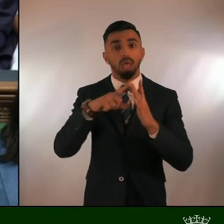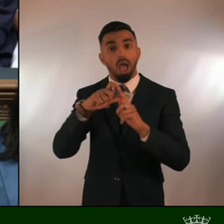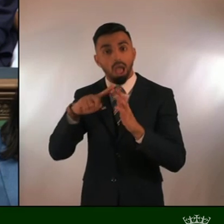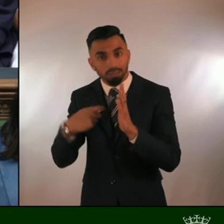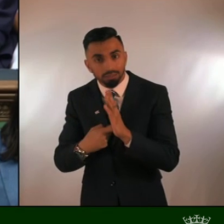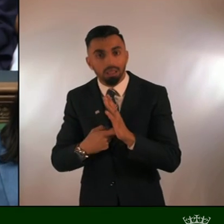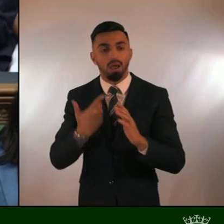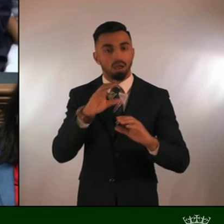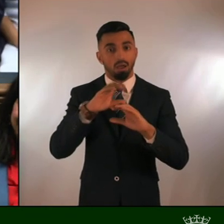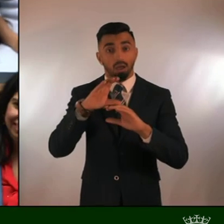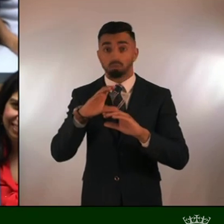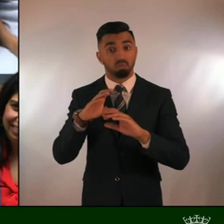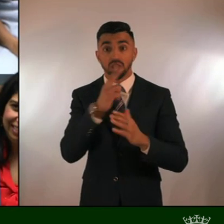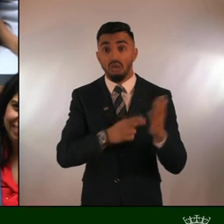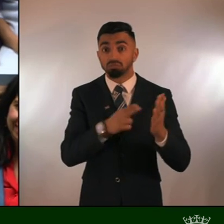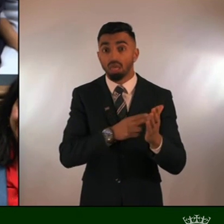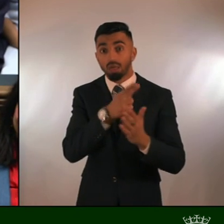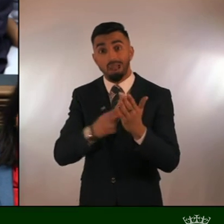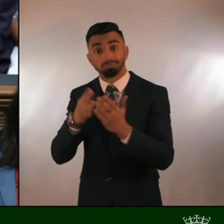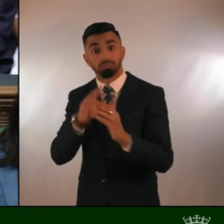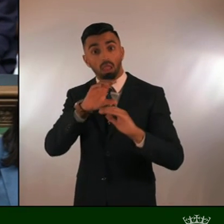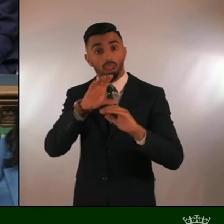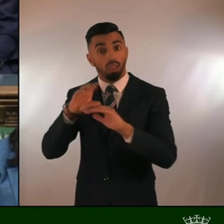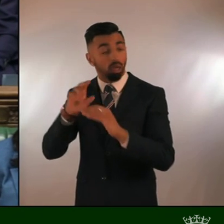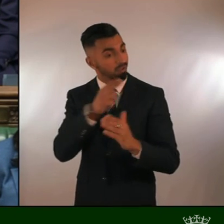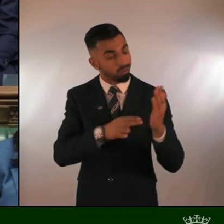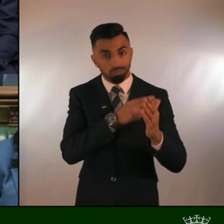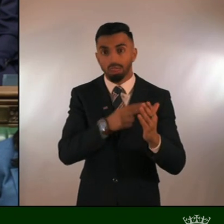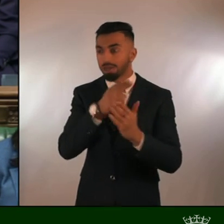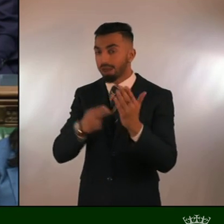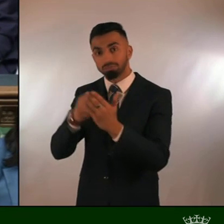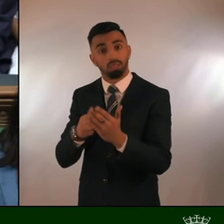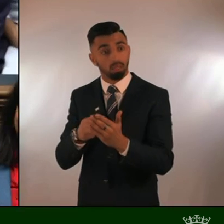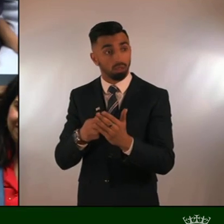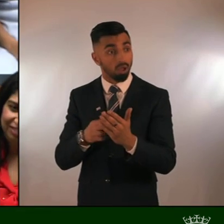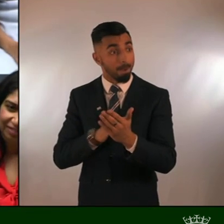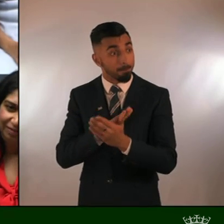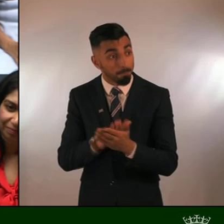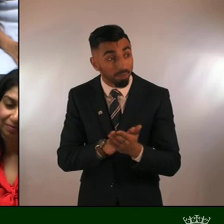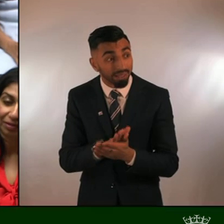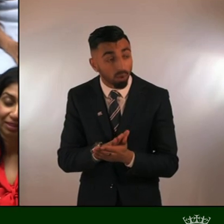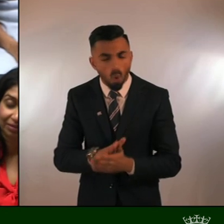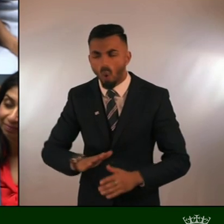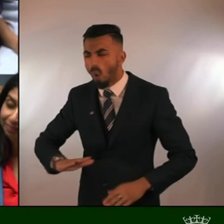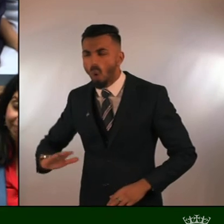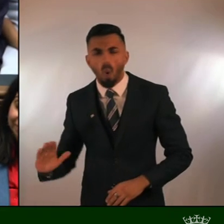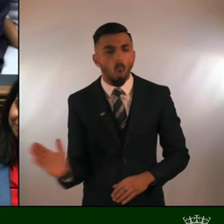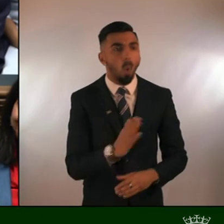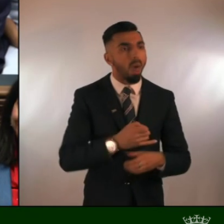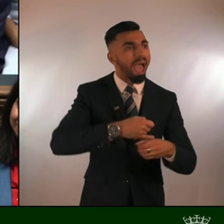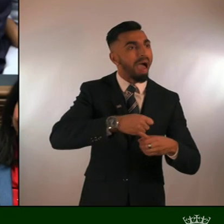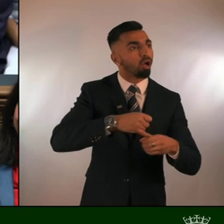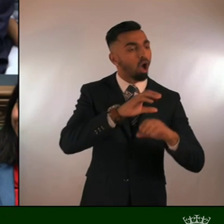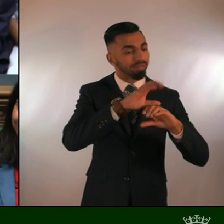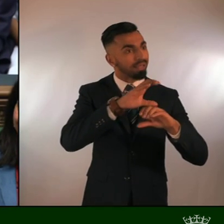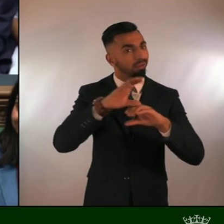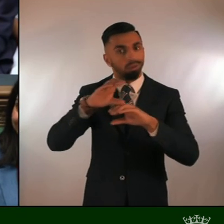For only the second time in almost 20 years, that is every single one of our alcohol duties frozen.